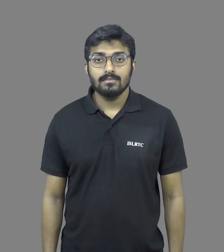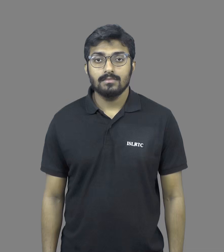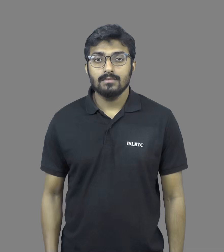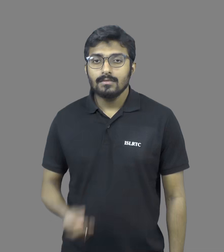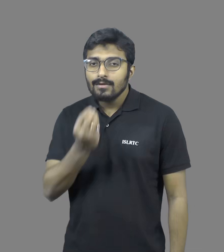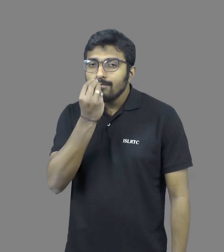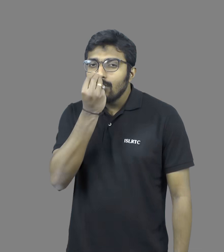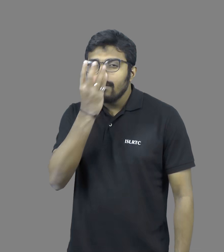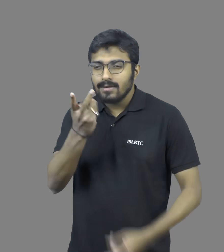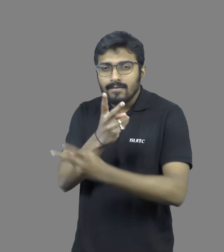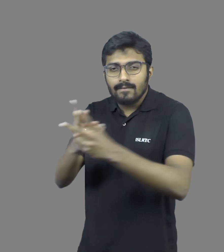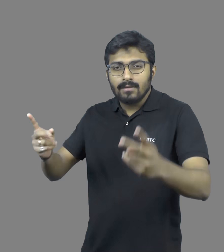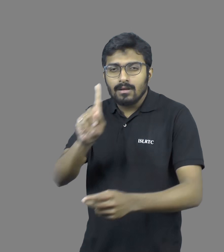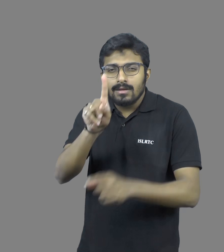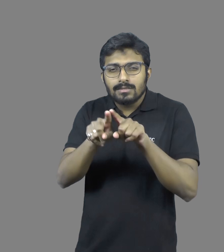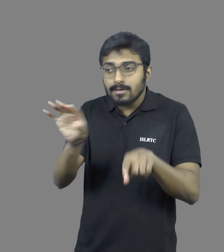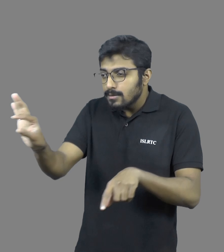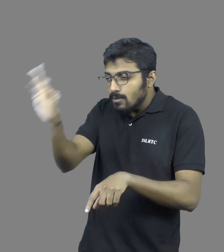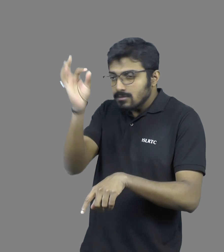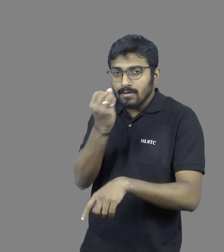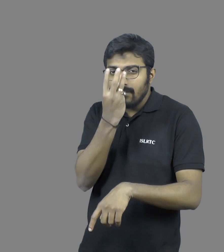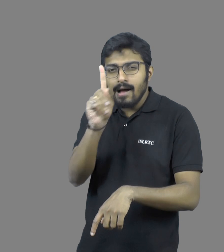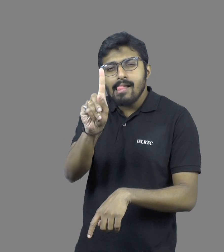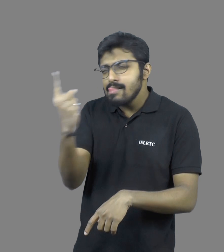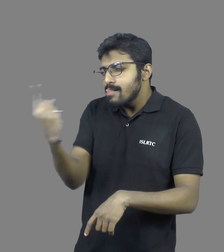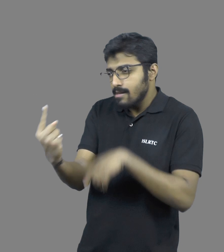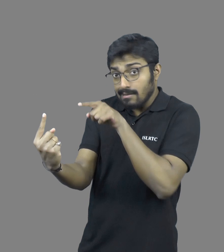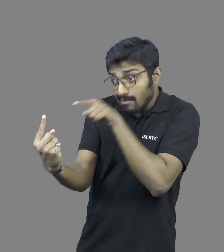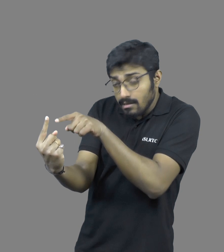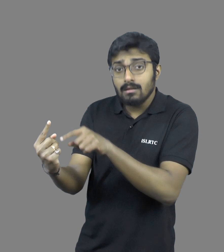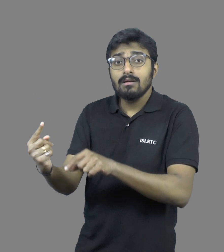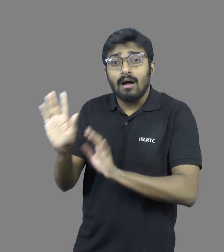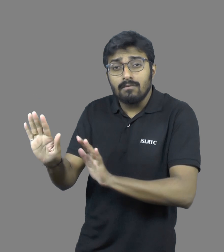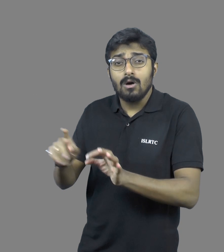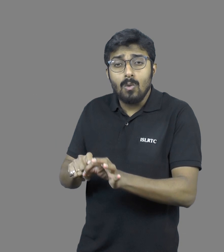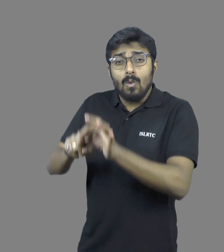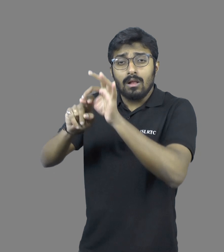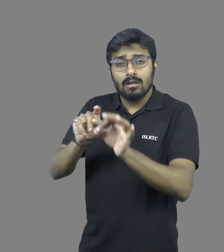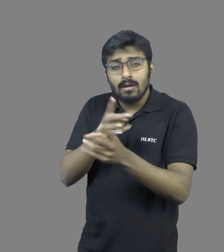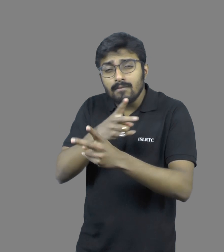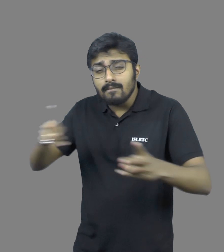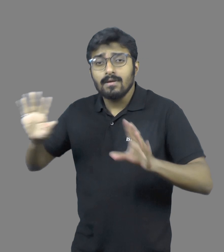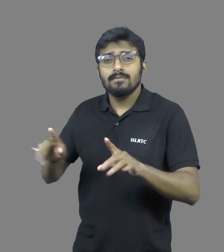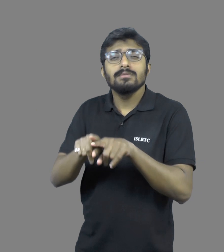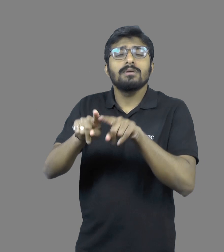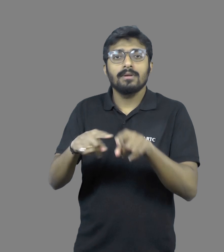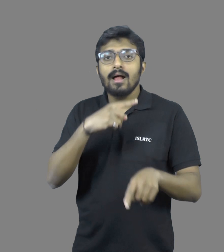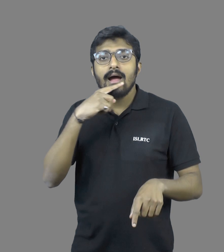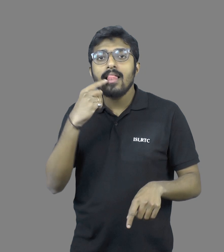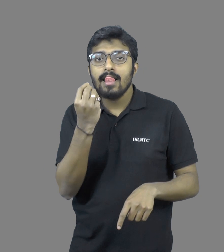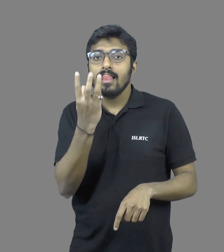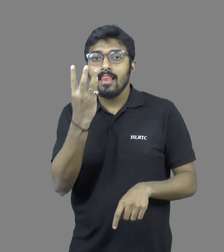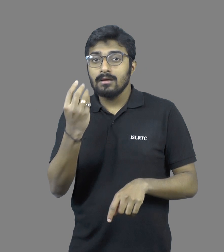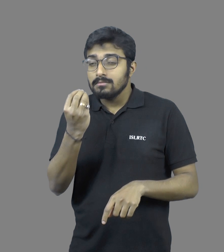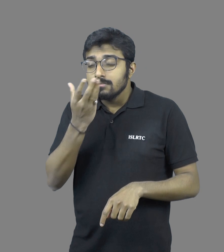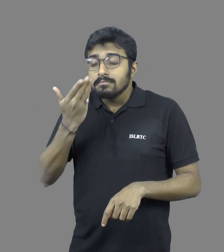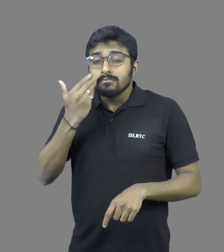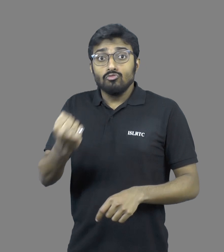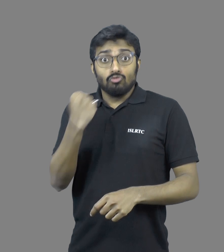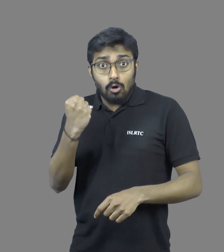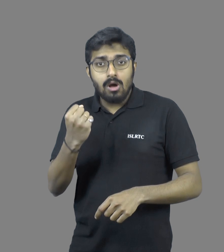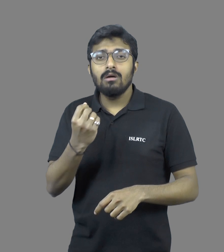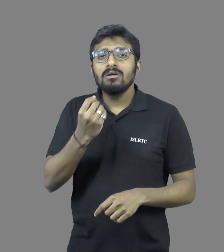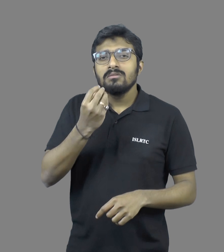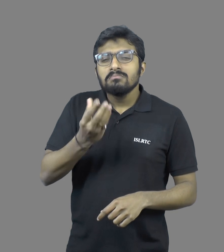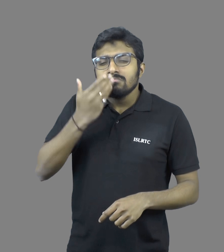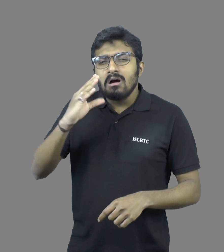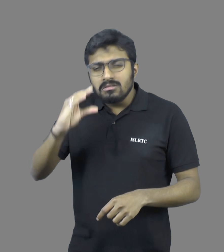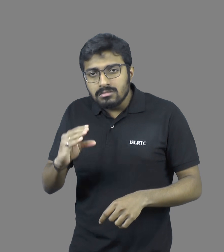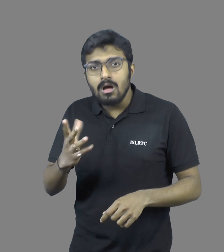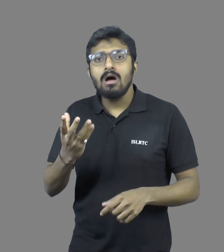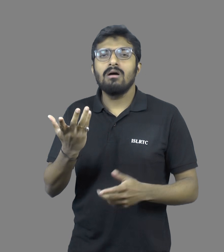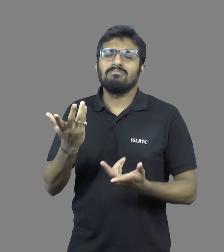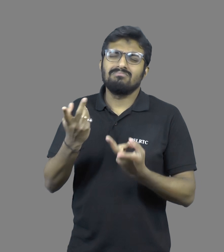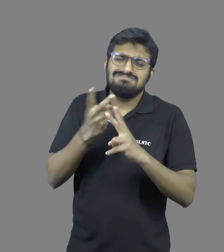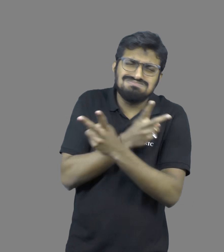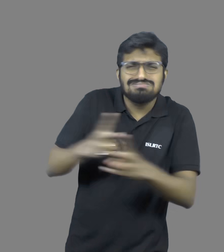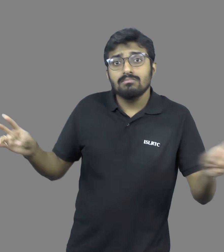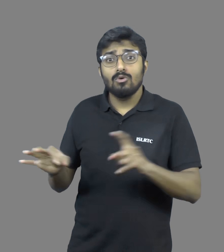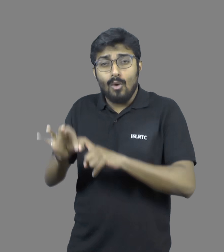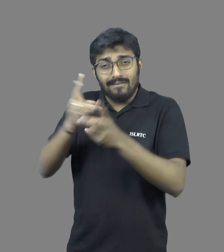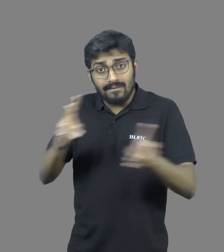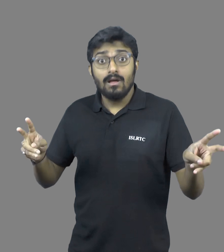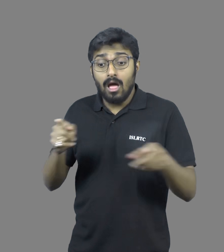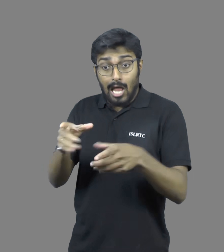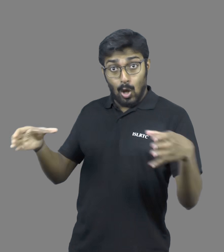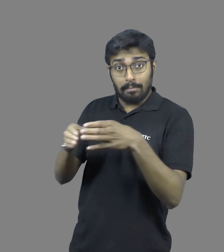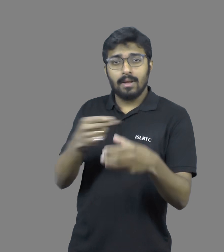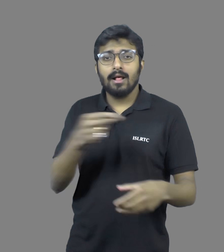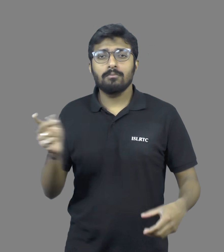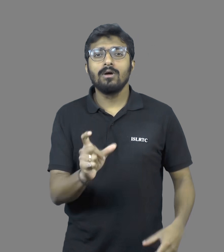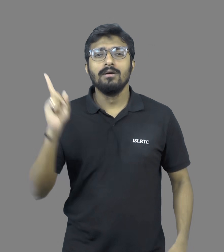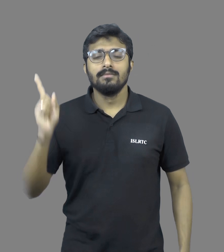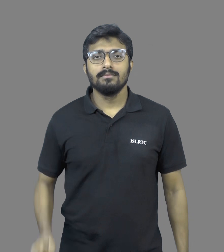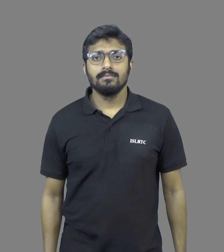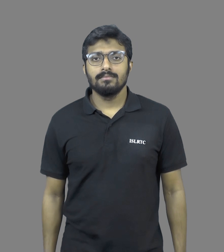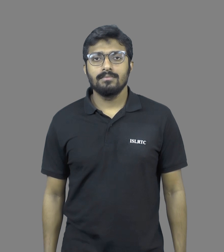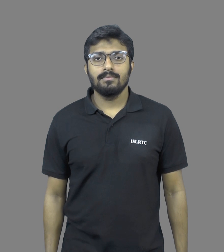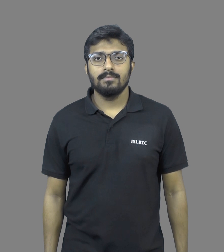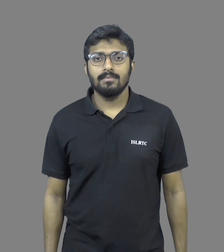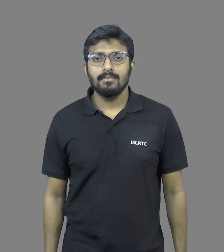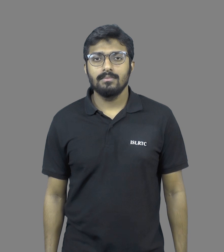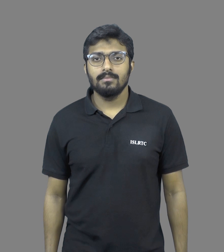Varieties of Important Flowers